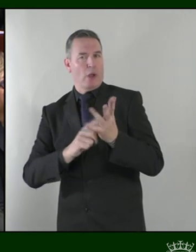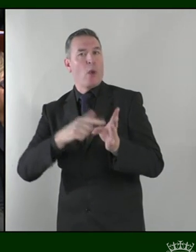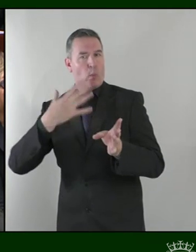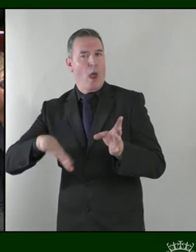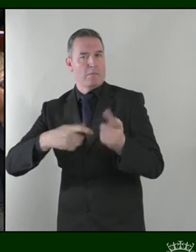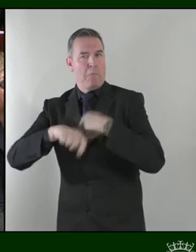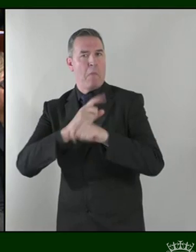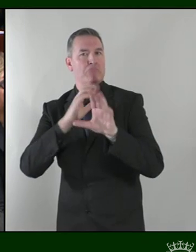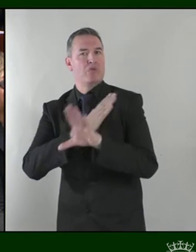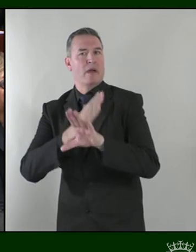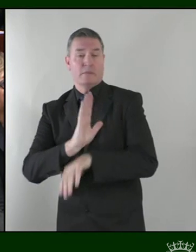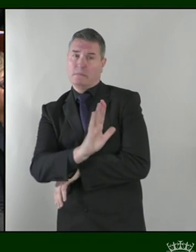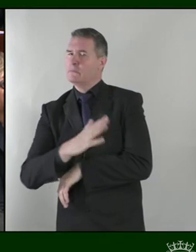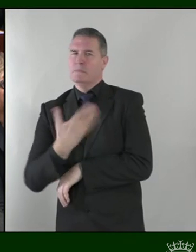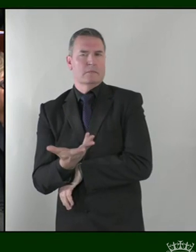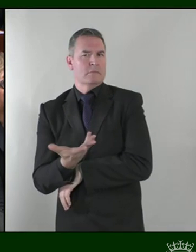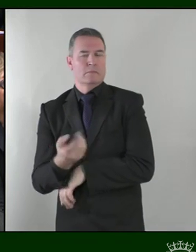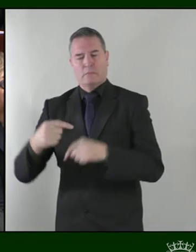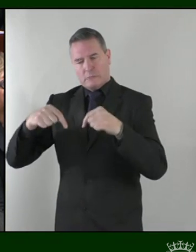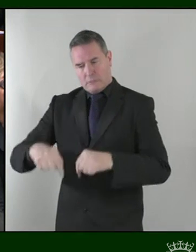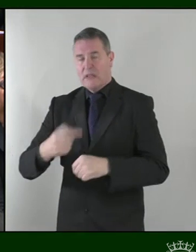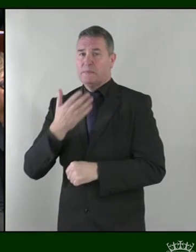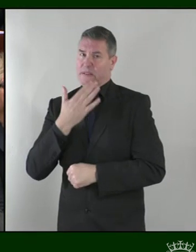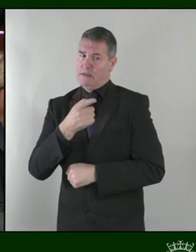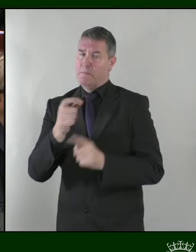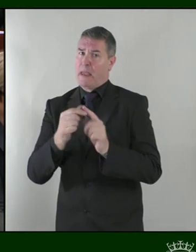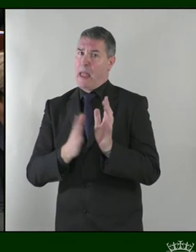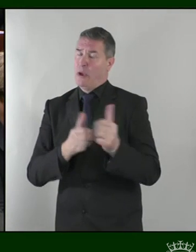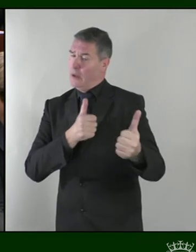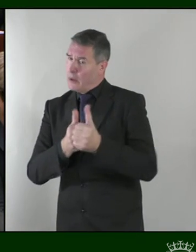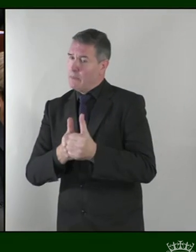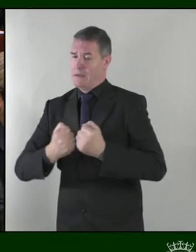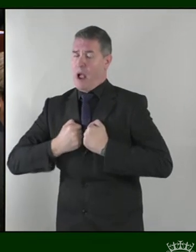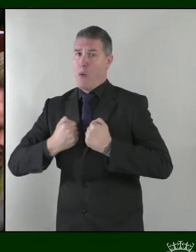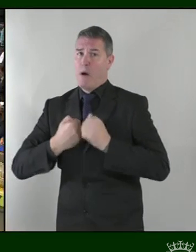Will the Prime Minister commit right now to supporting our legislation?